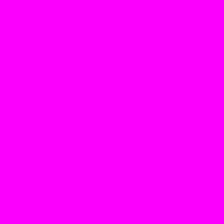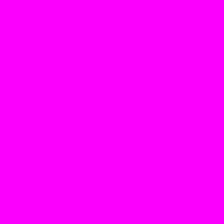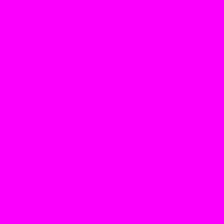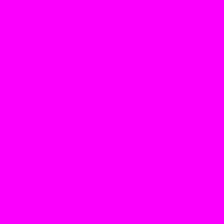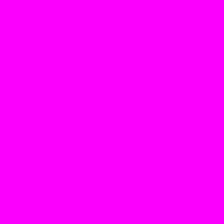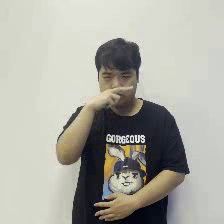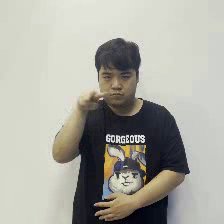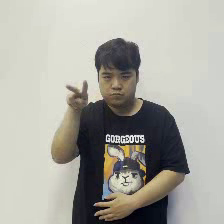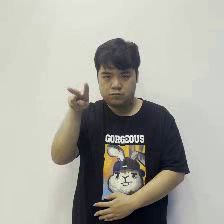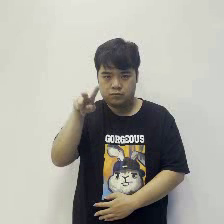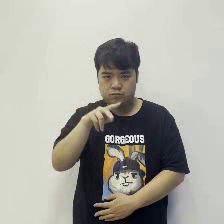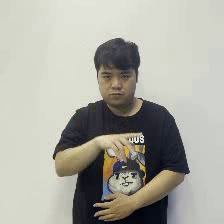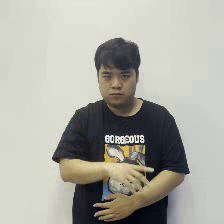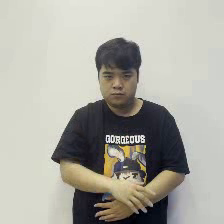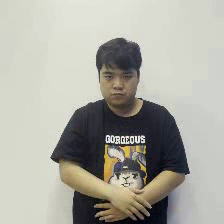Nhìn